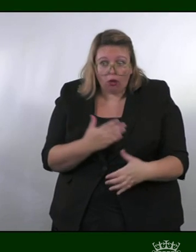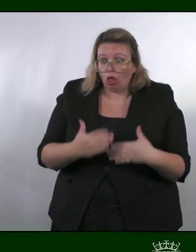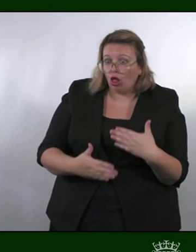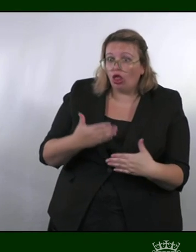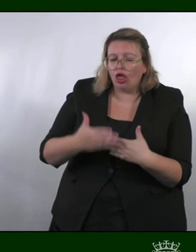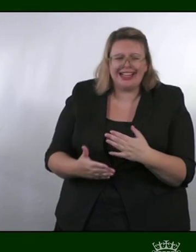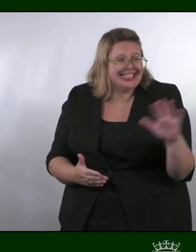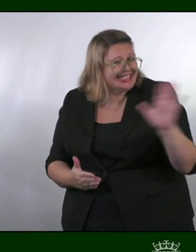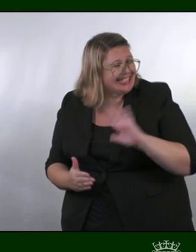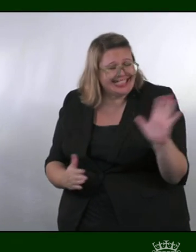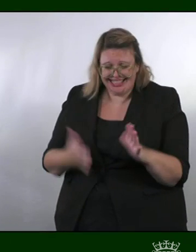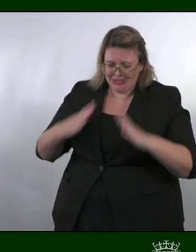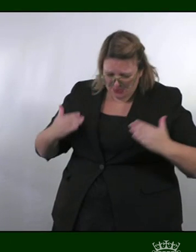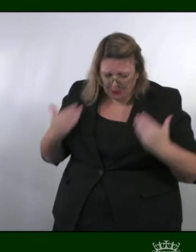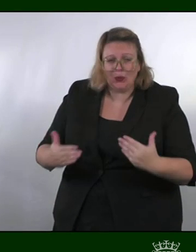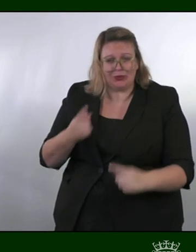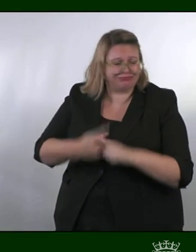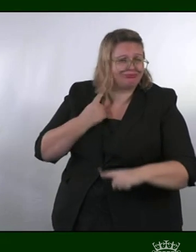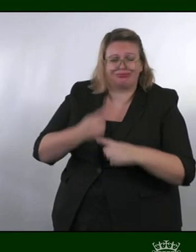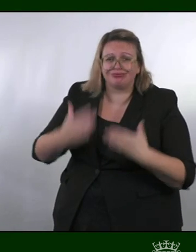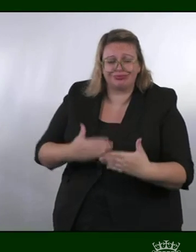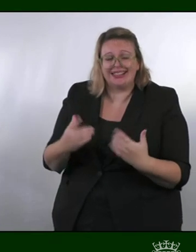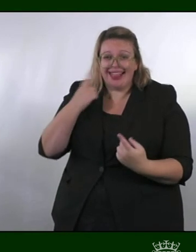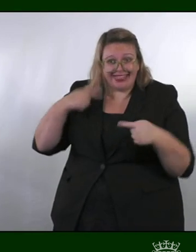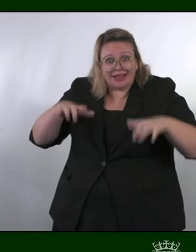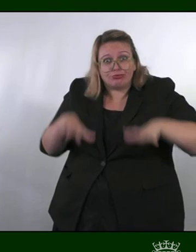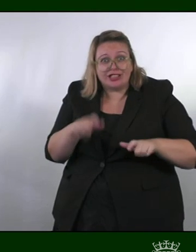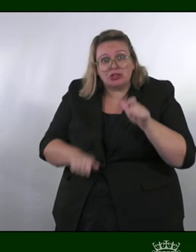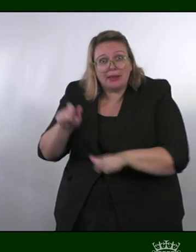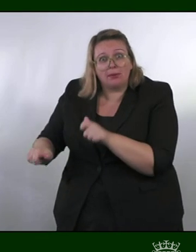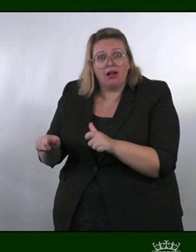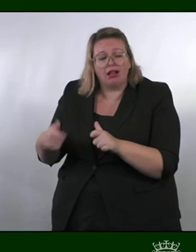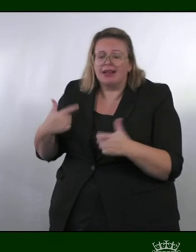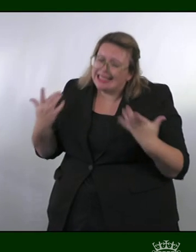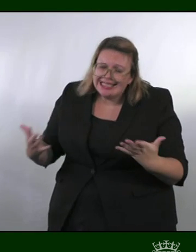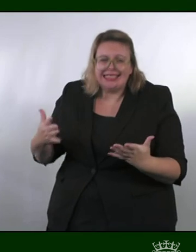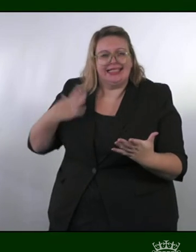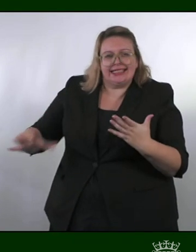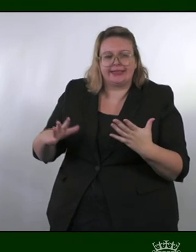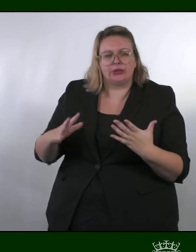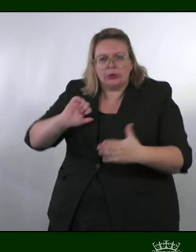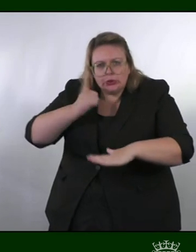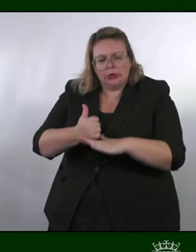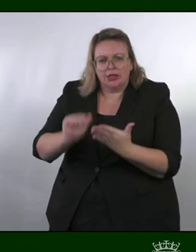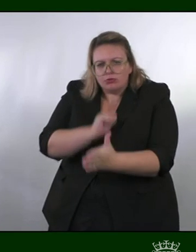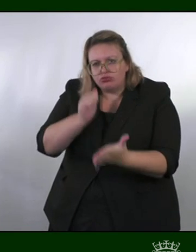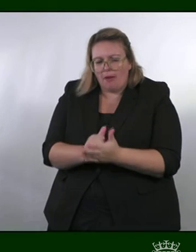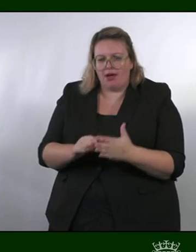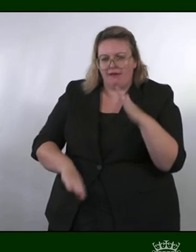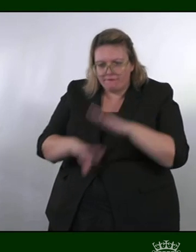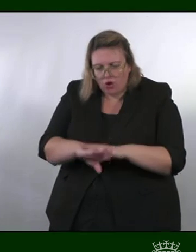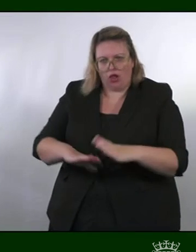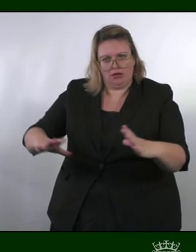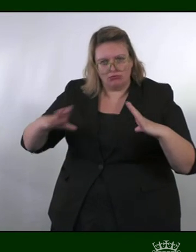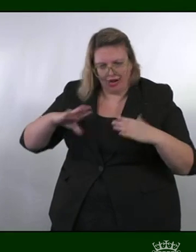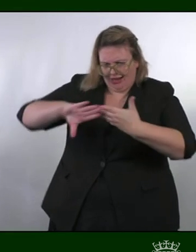We cannot repeat this mistake. Will he act in the public interest and take the opportunity to put in place a circuit break this Friday?